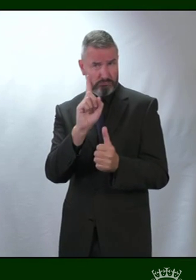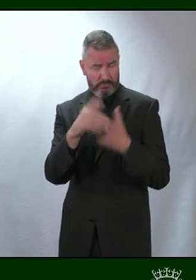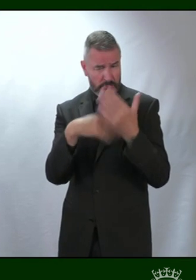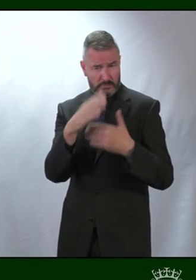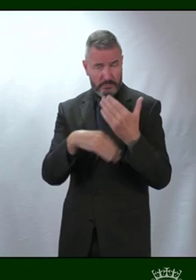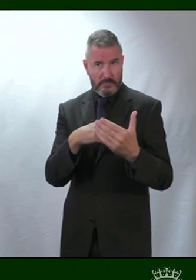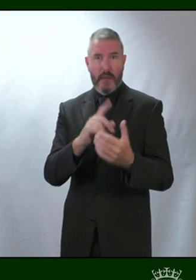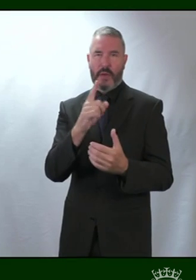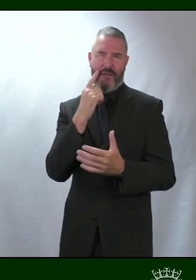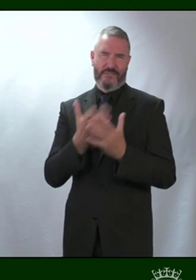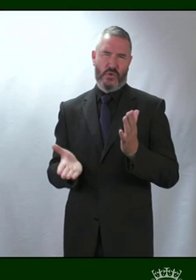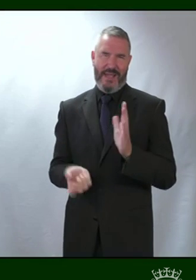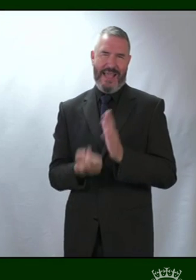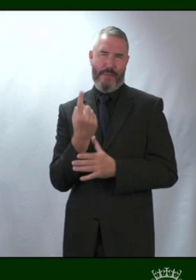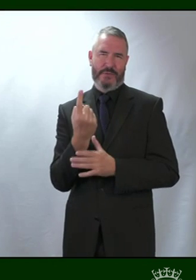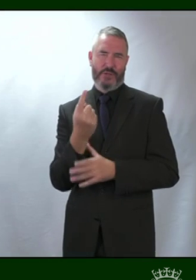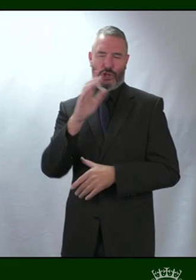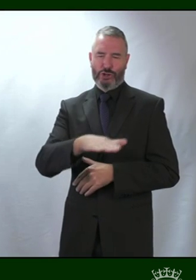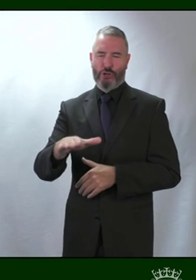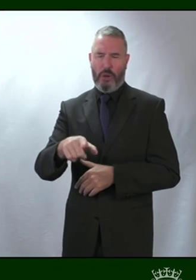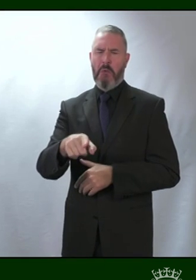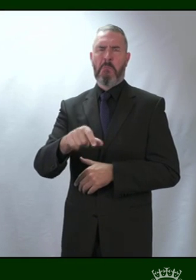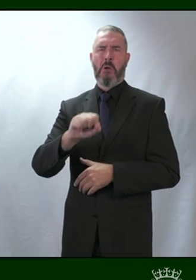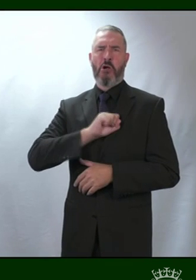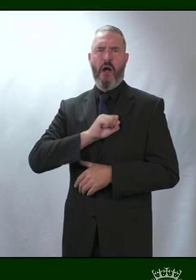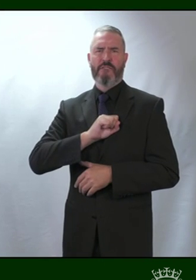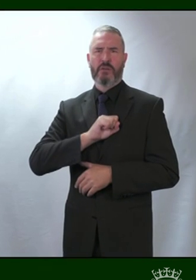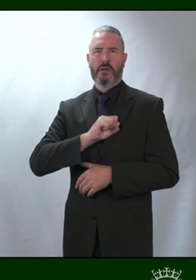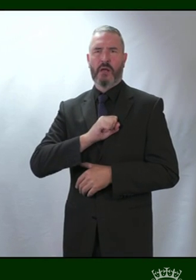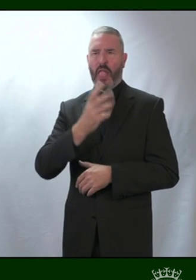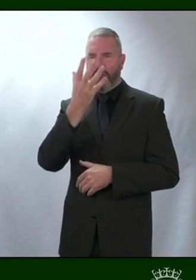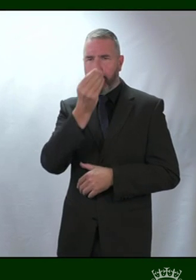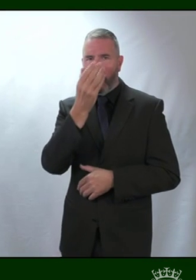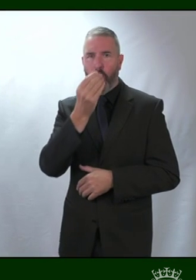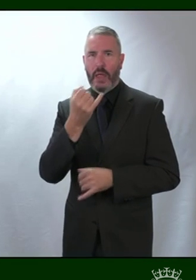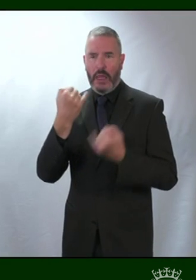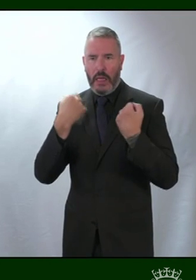Then the inevitable happened. Kids get coughs, bugs, flu.